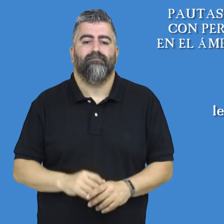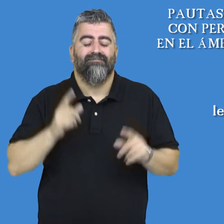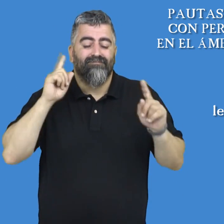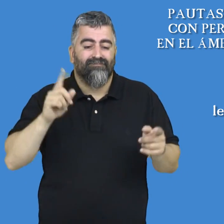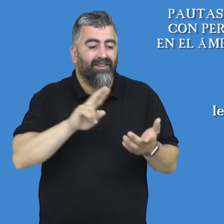caso